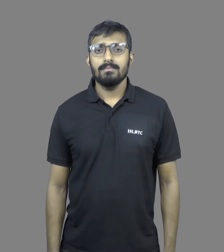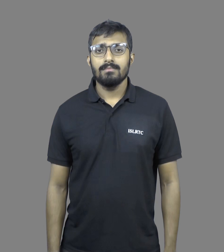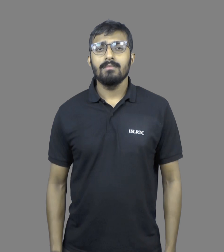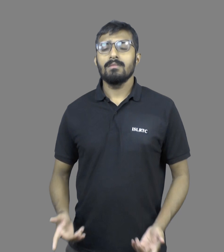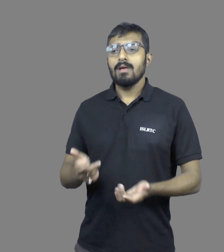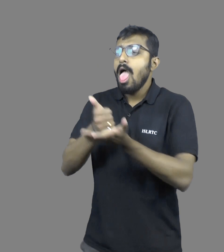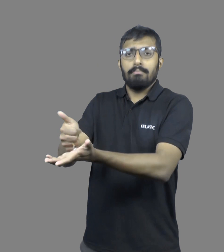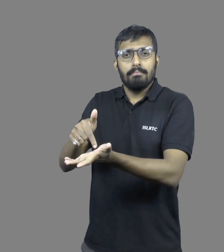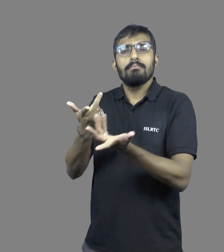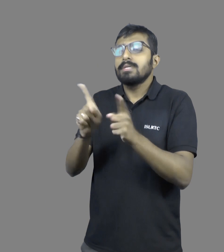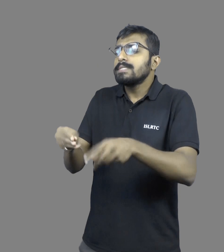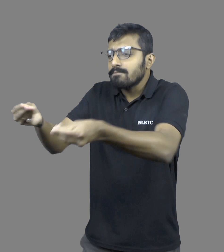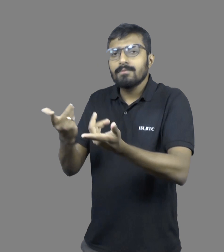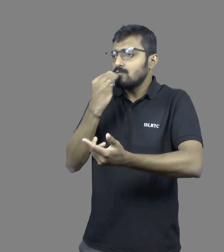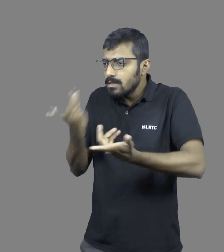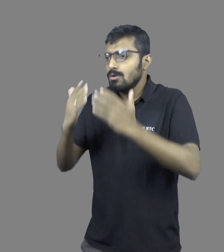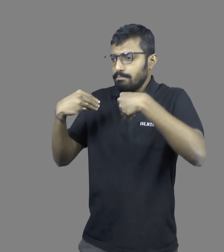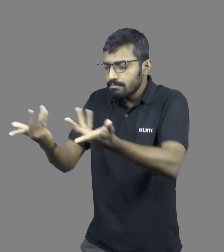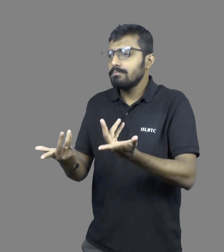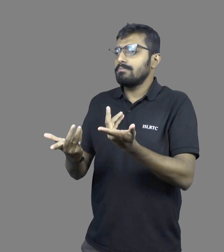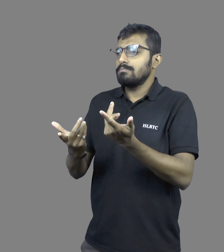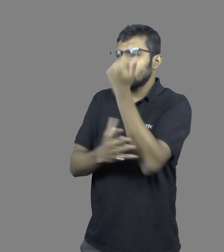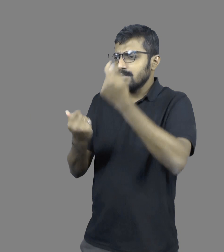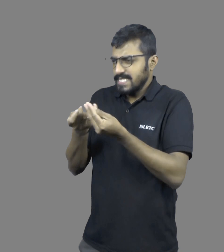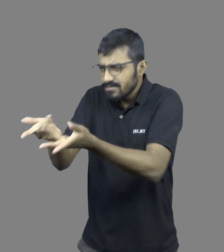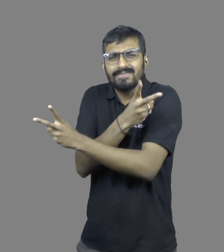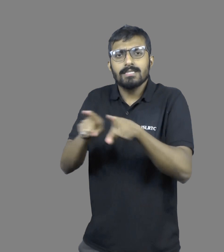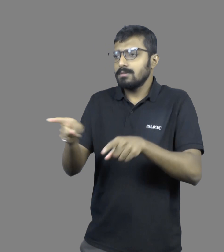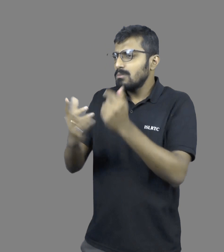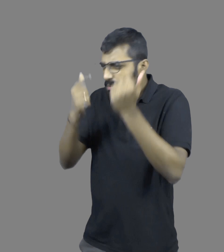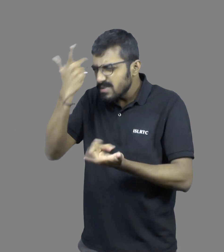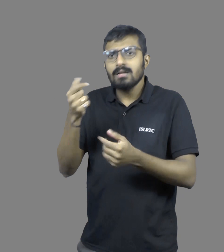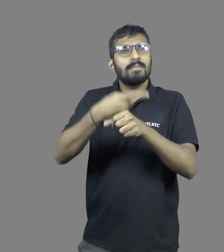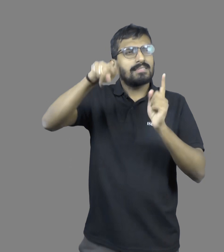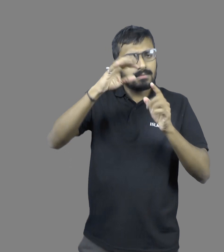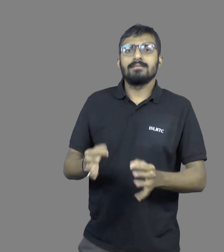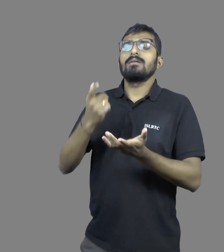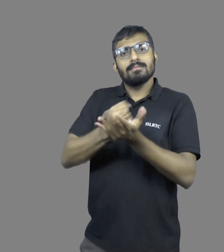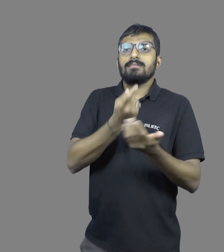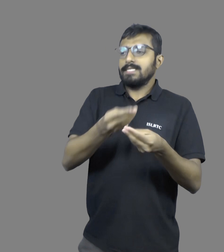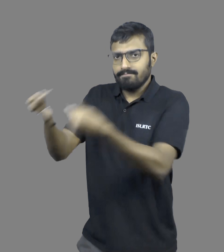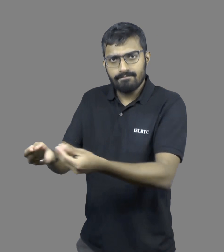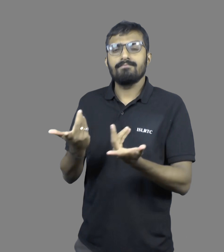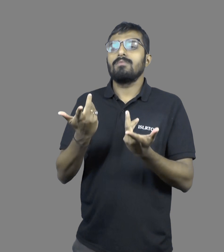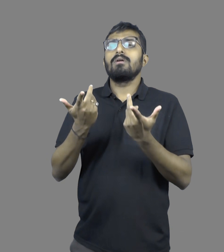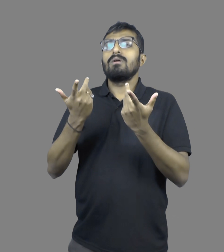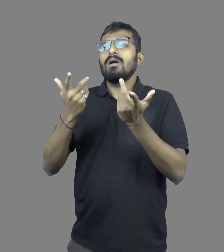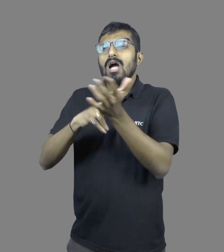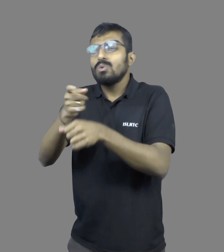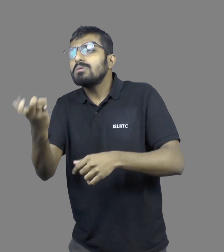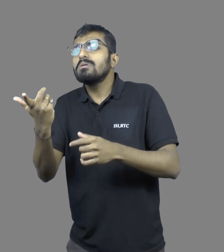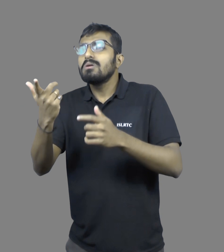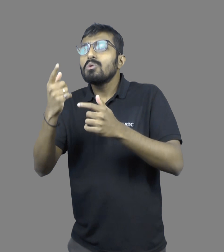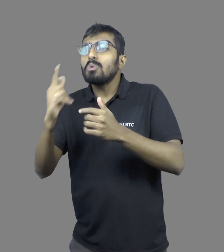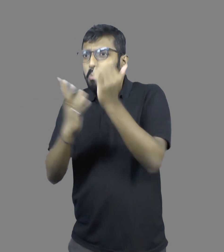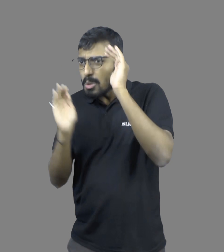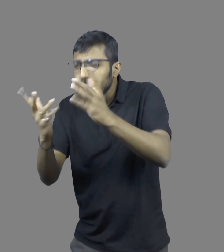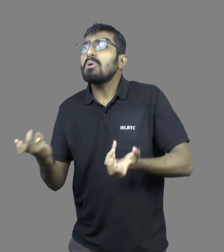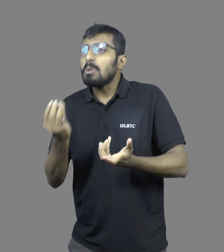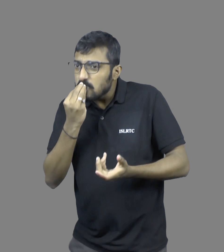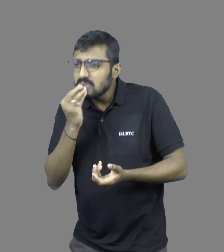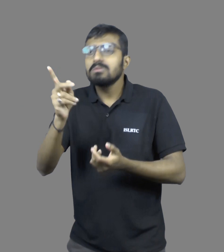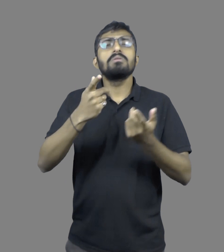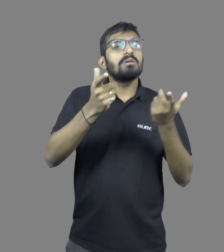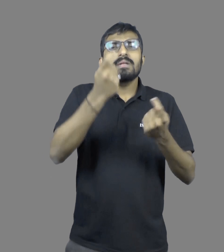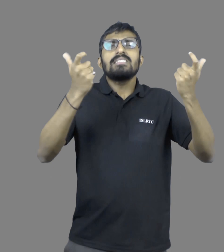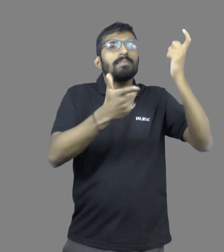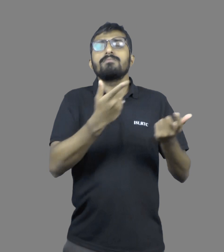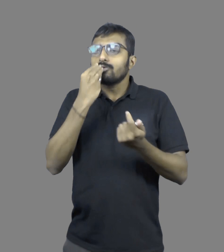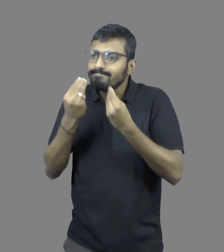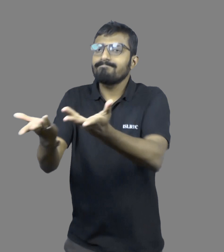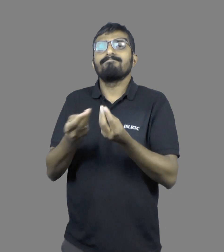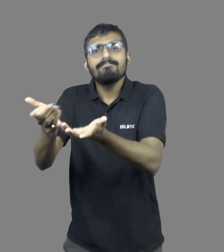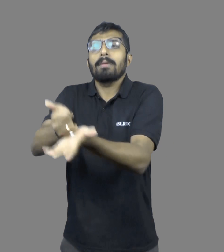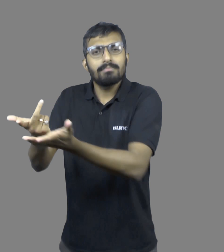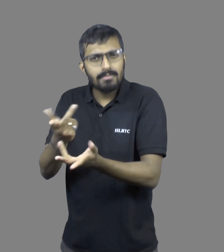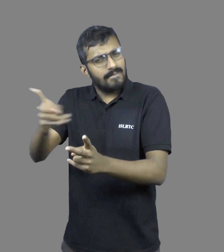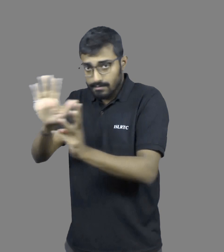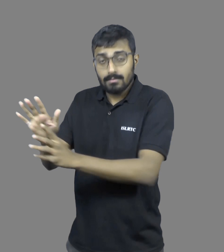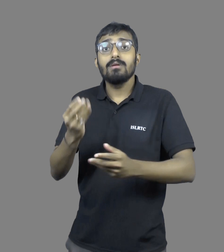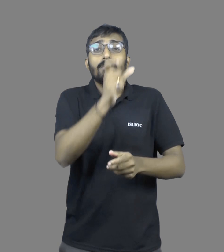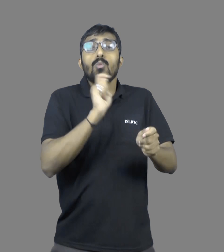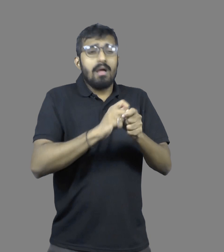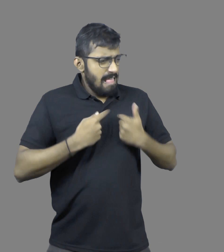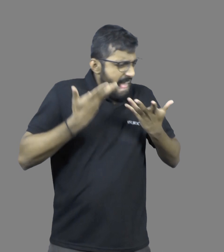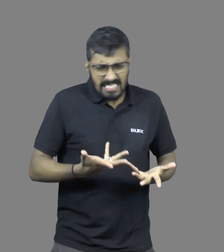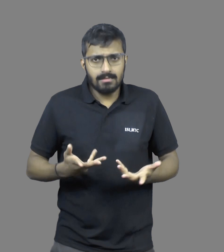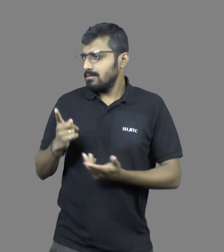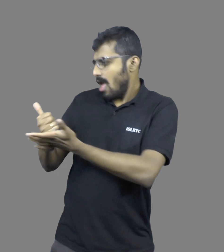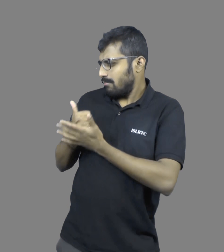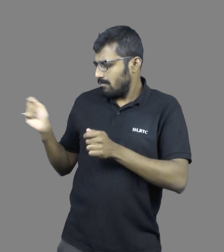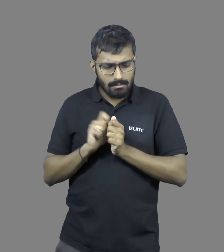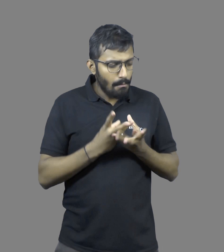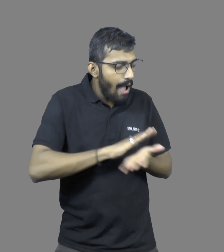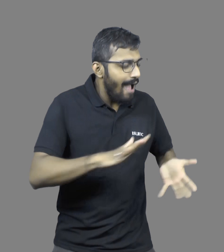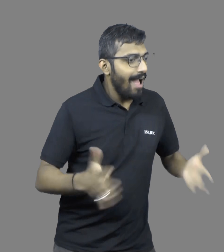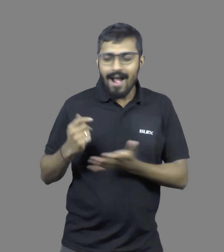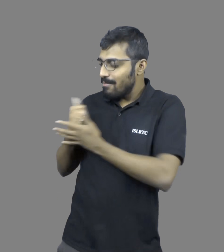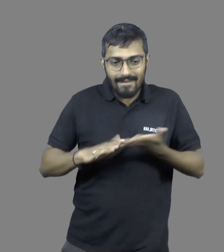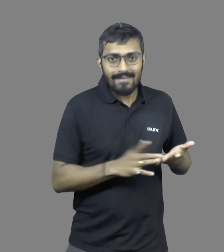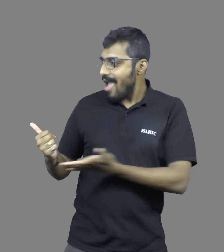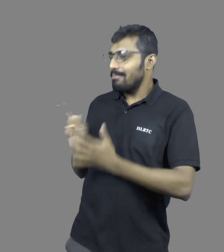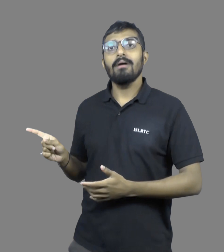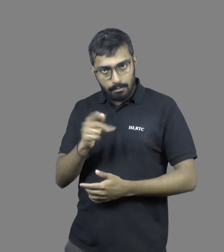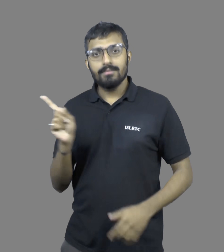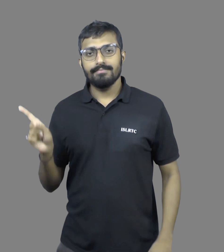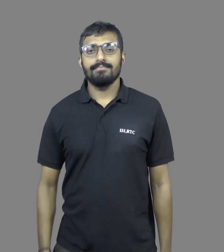Aid